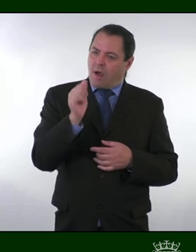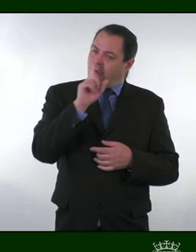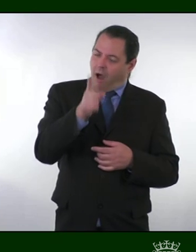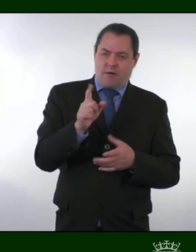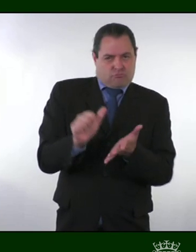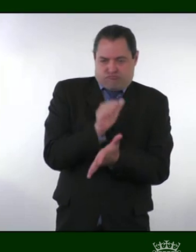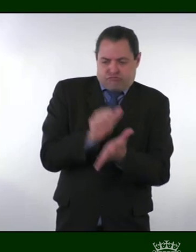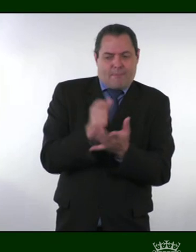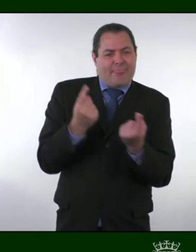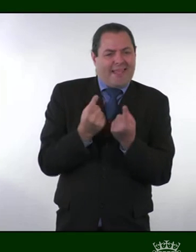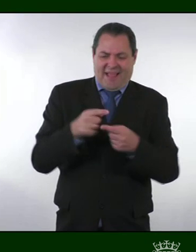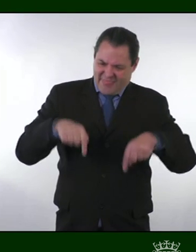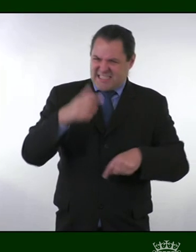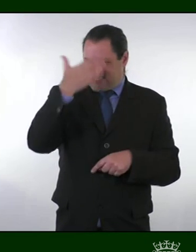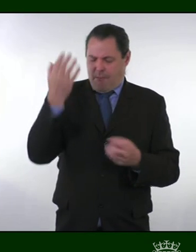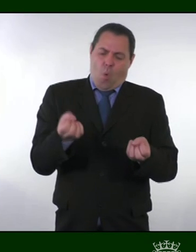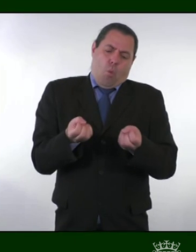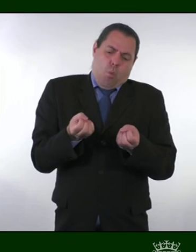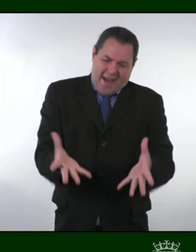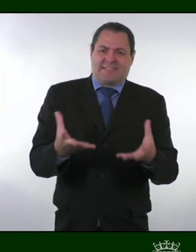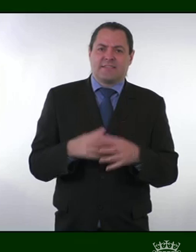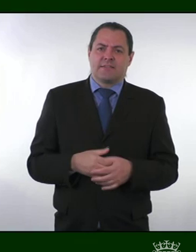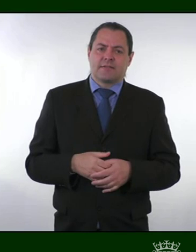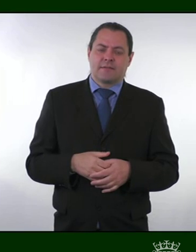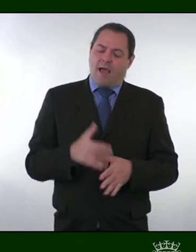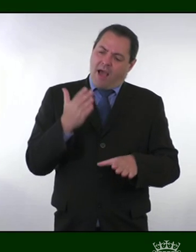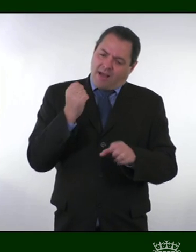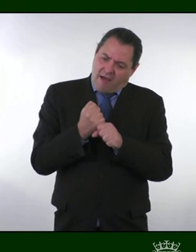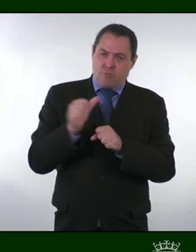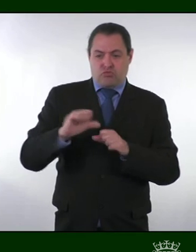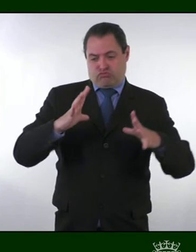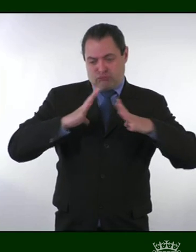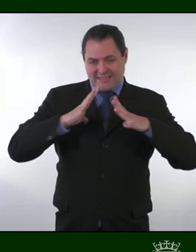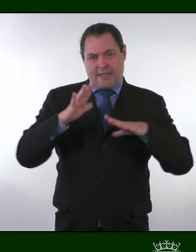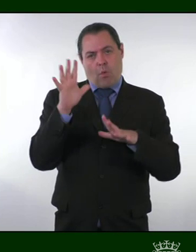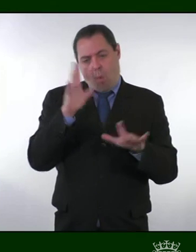This has been a wasted summer. The Government should have spent it preparing for the autumn and winter.